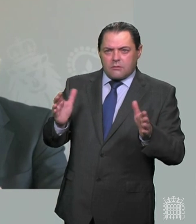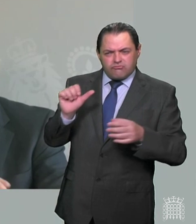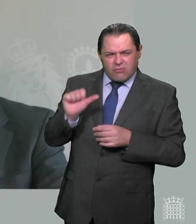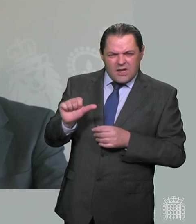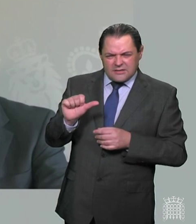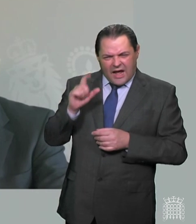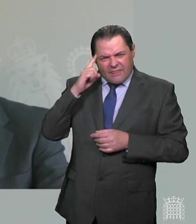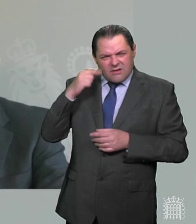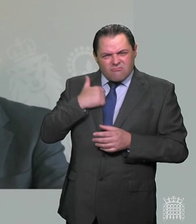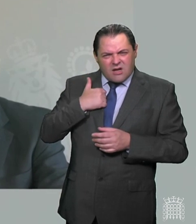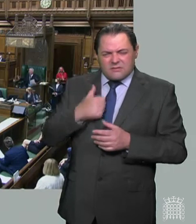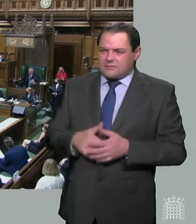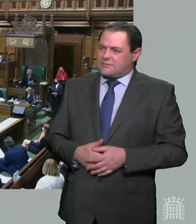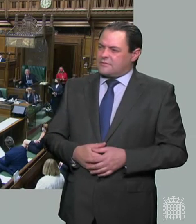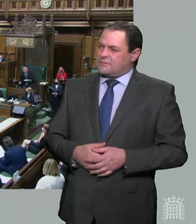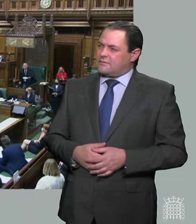I think I am right in that.